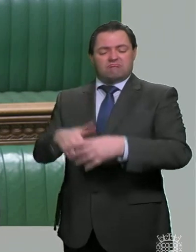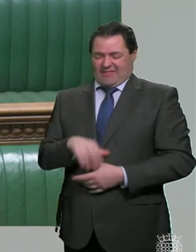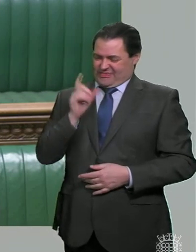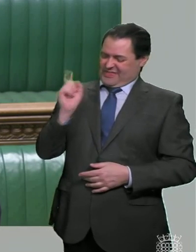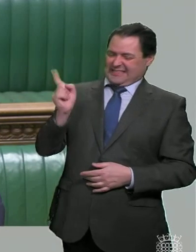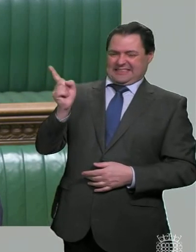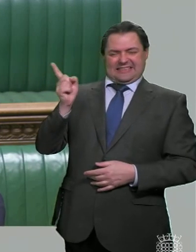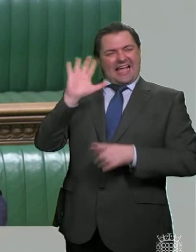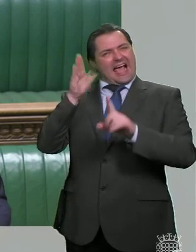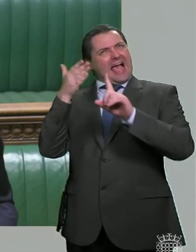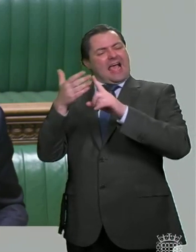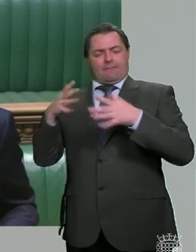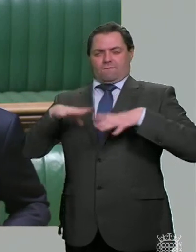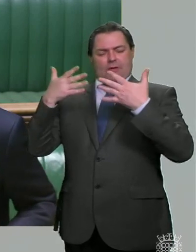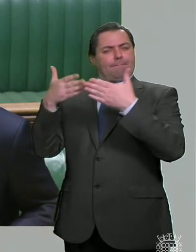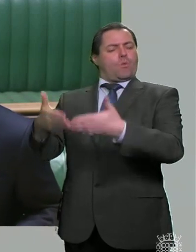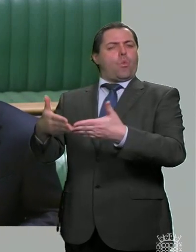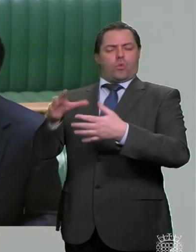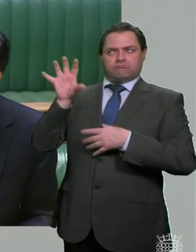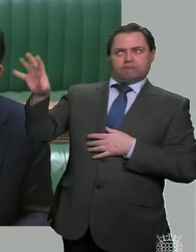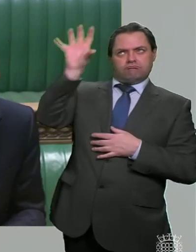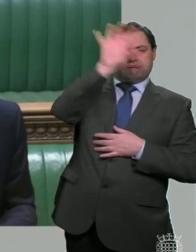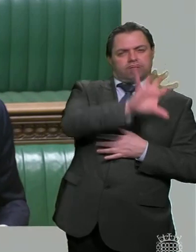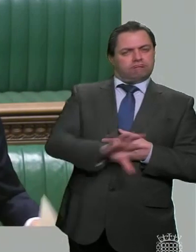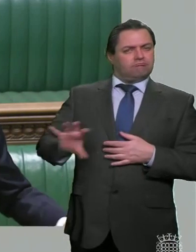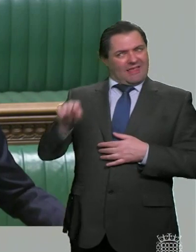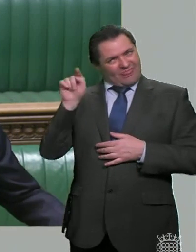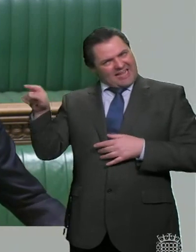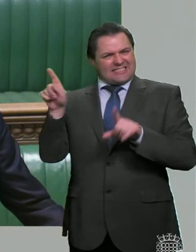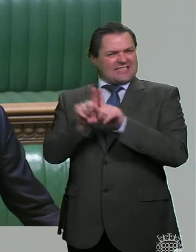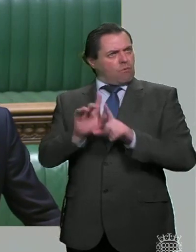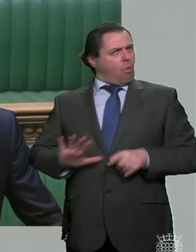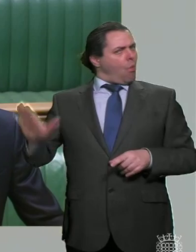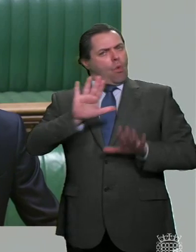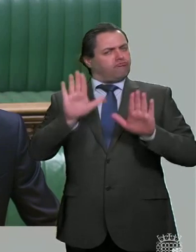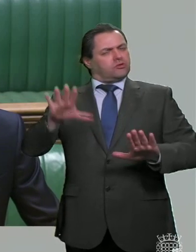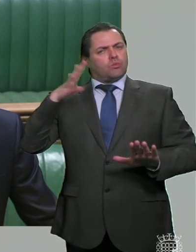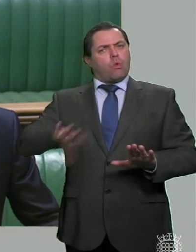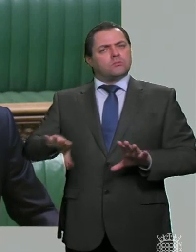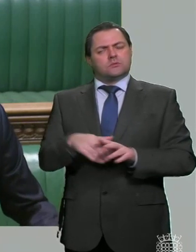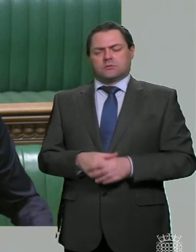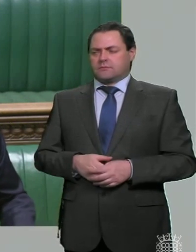That is the future economy of this country.